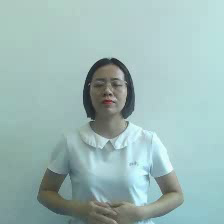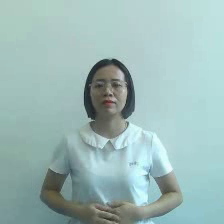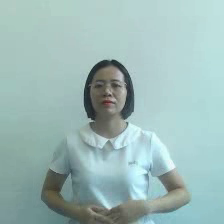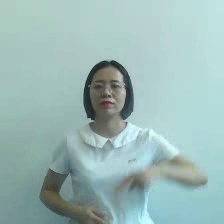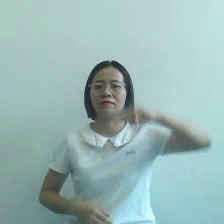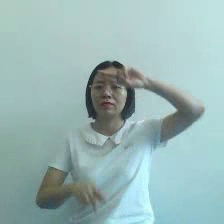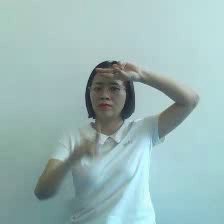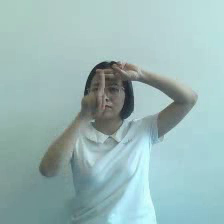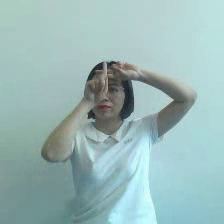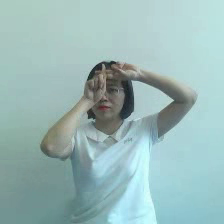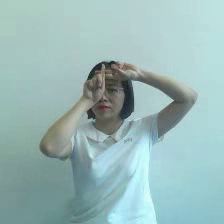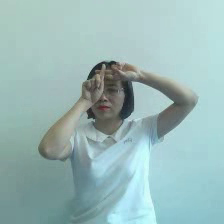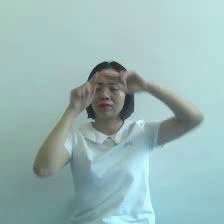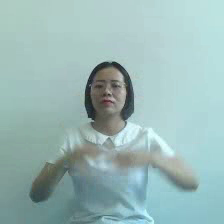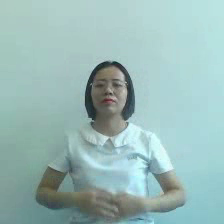Bệnh viện